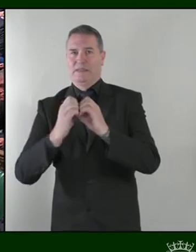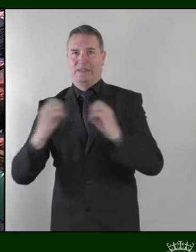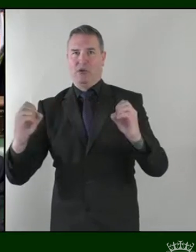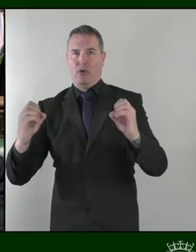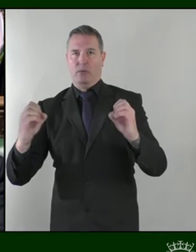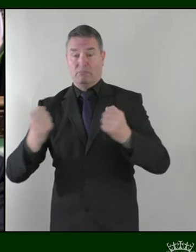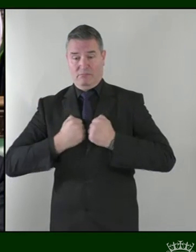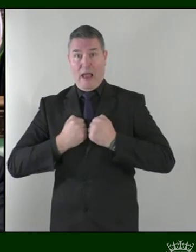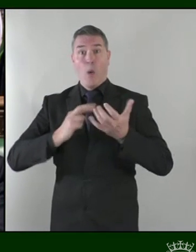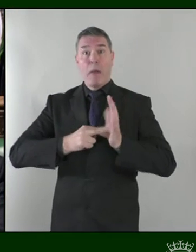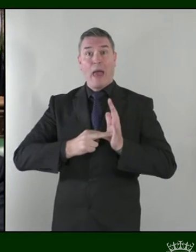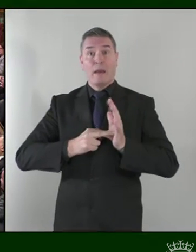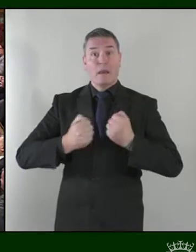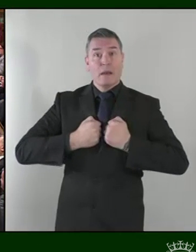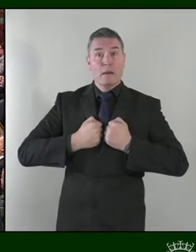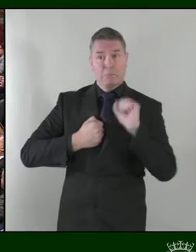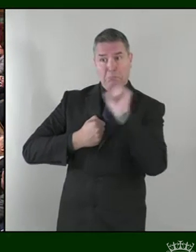That is our plan. What is his?